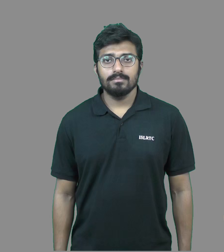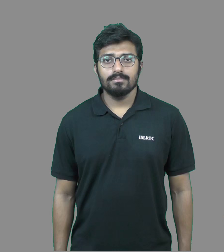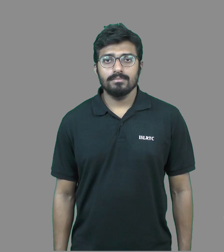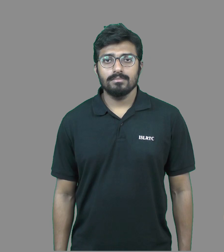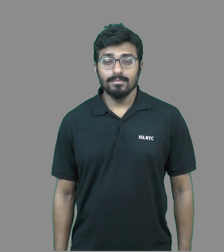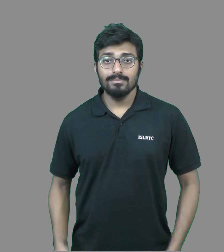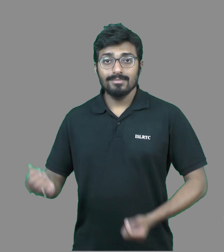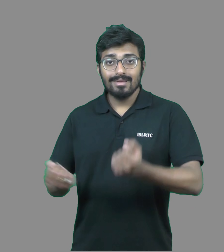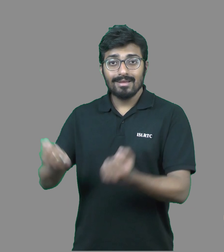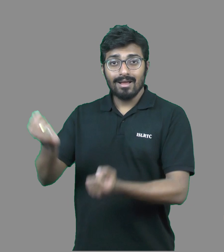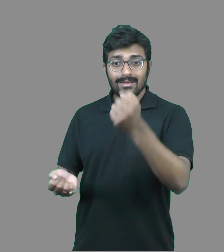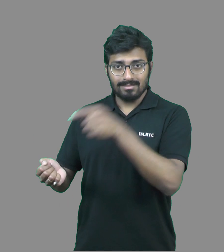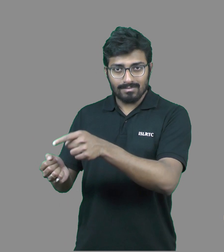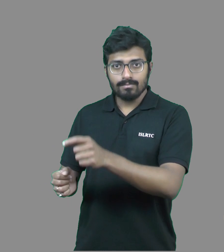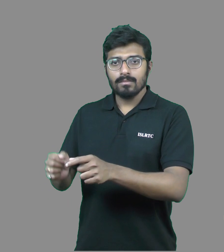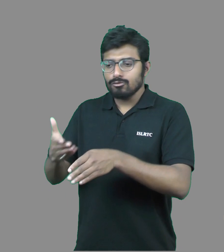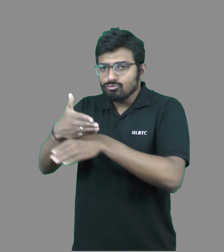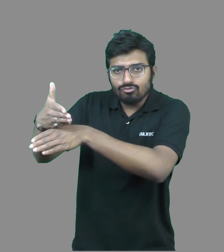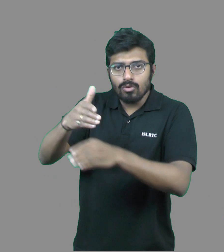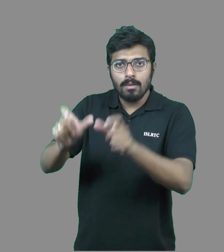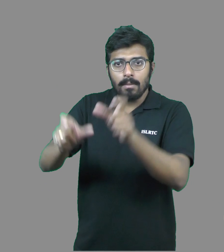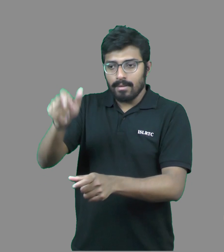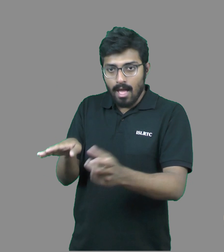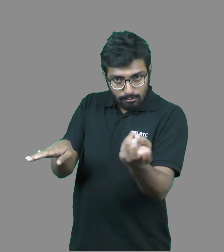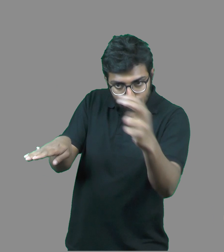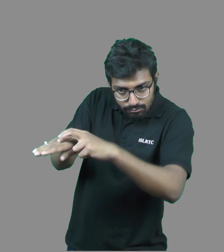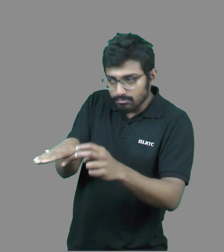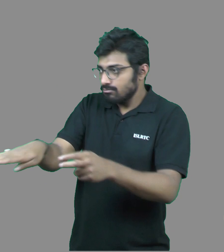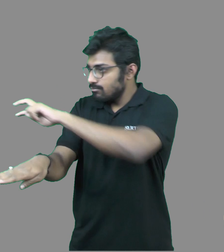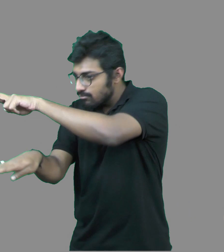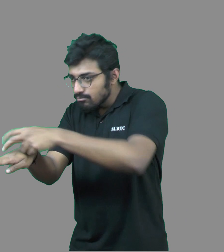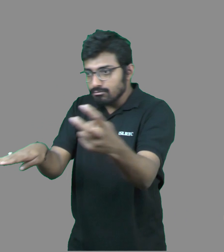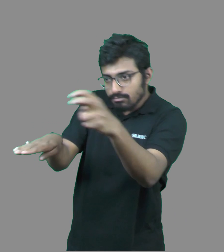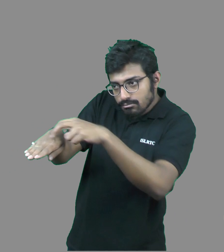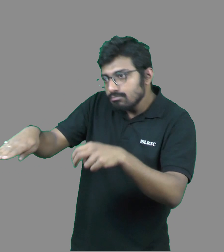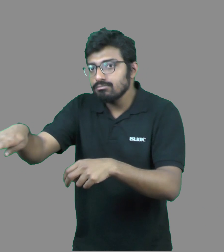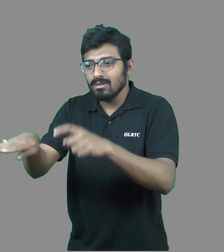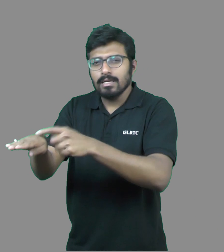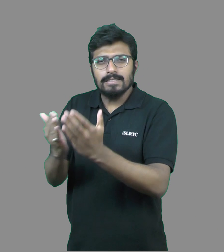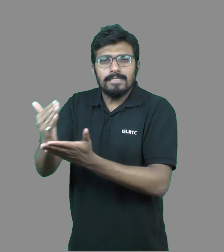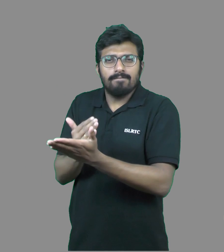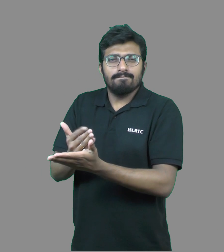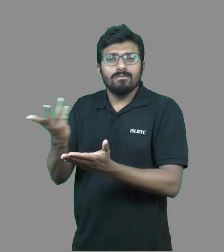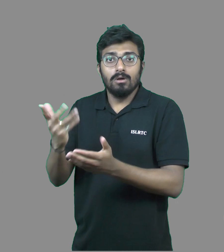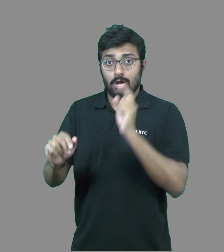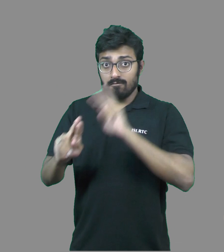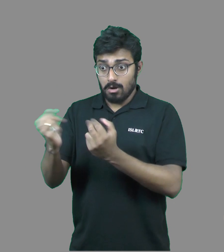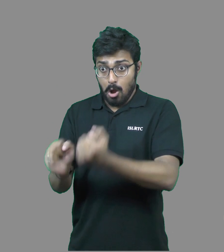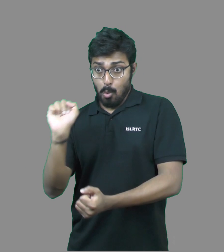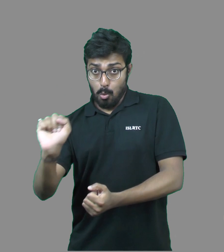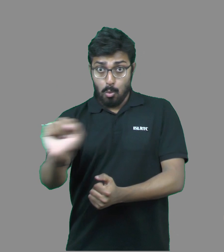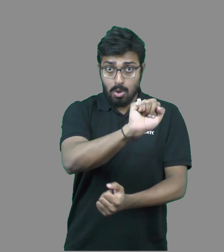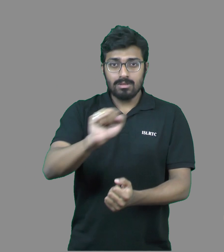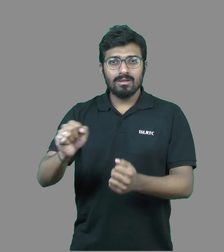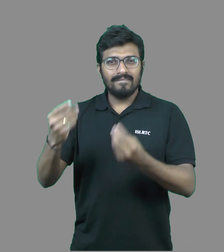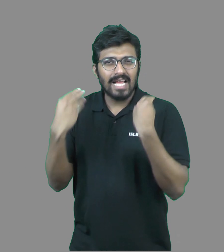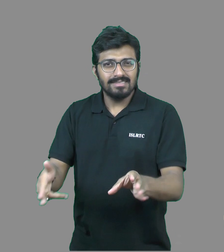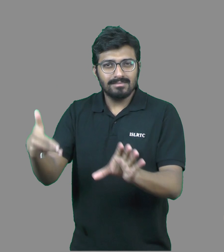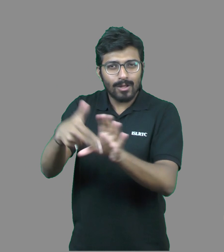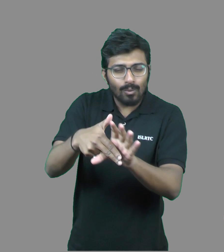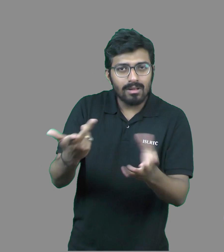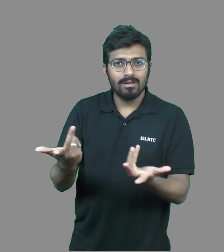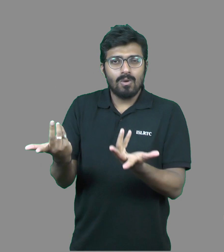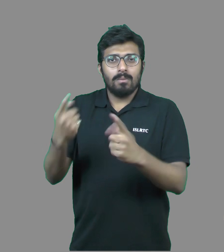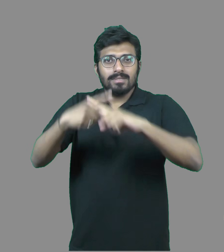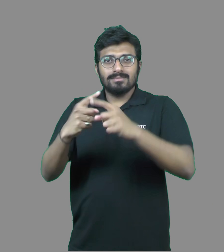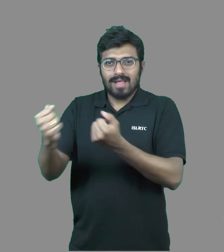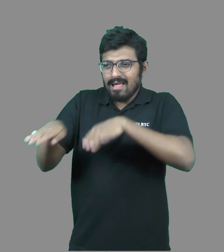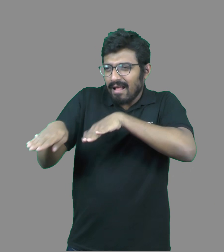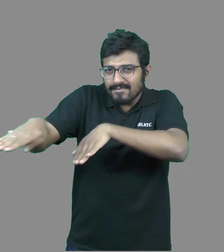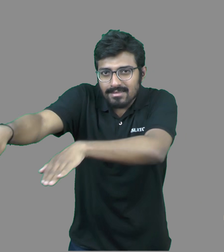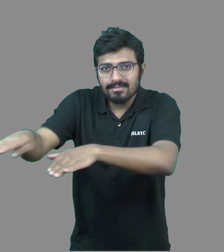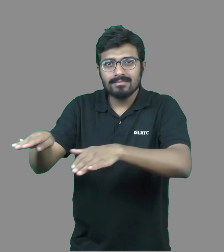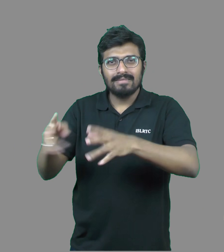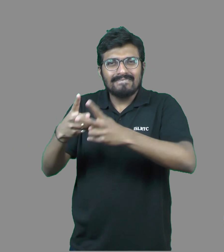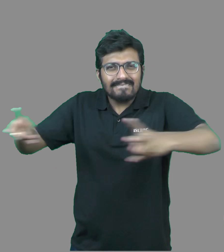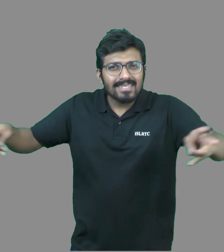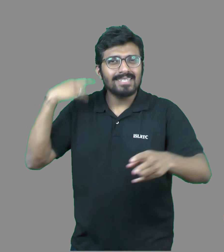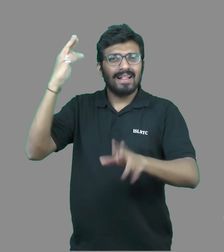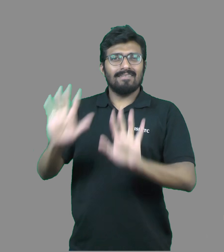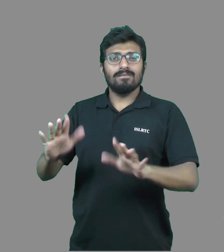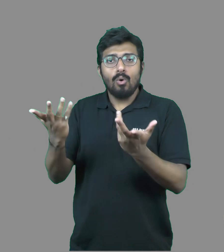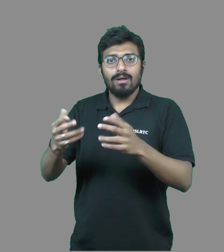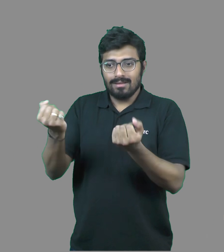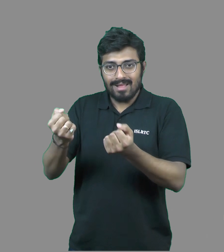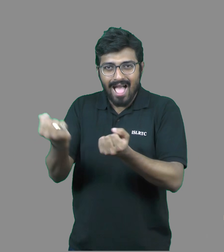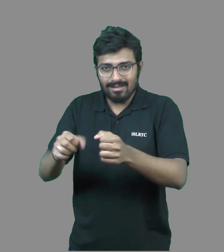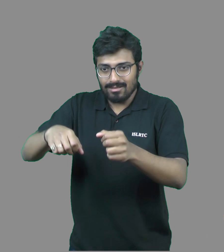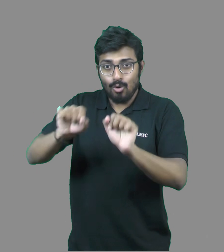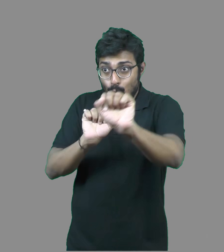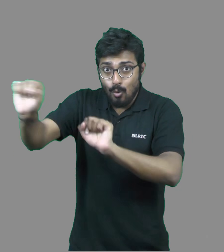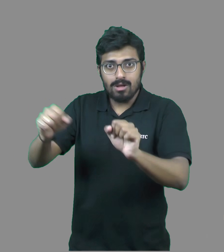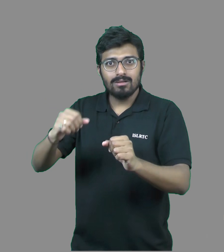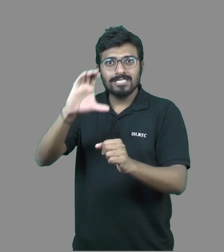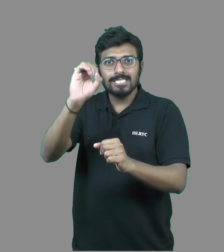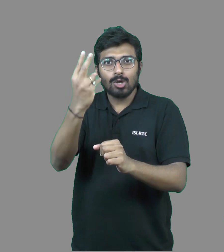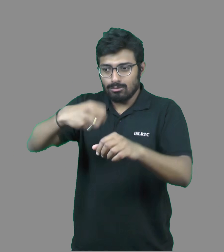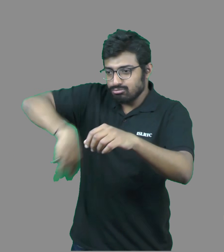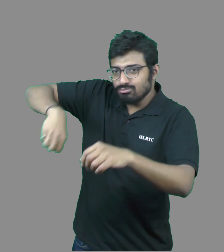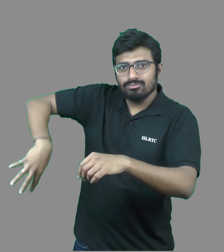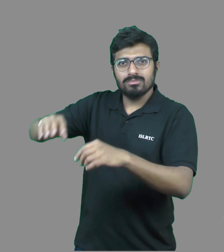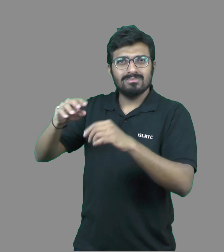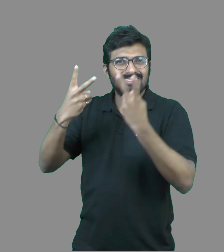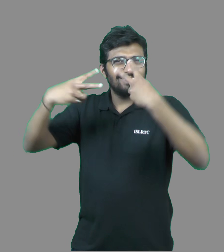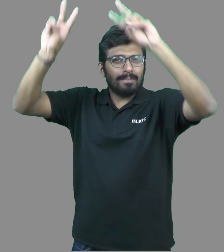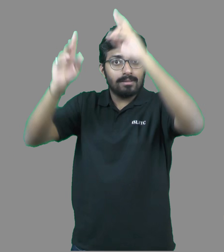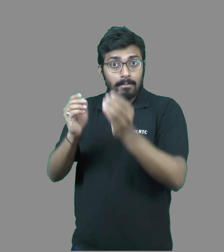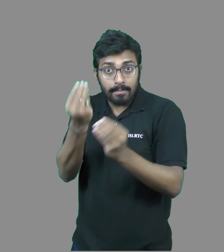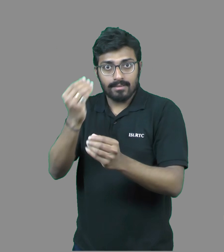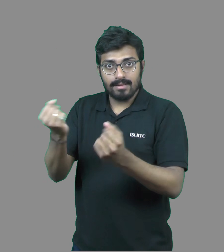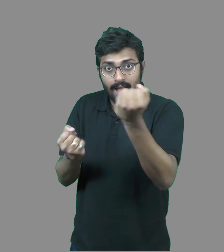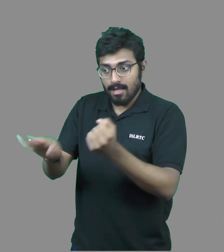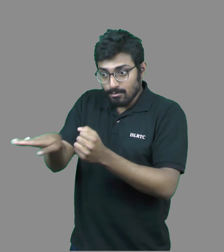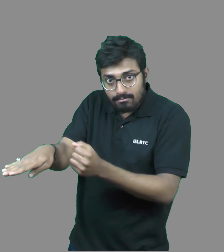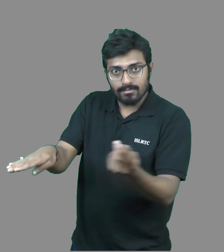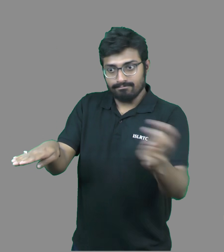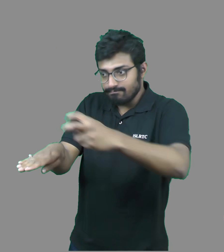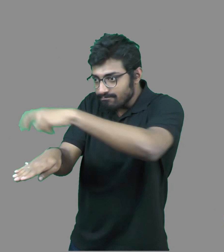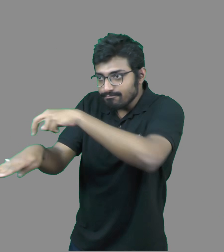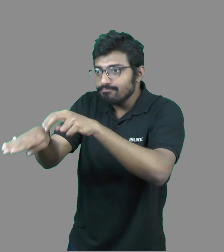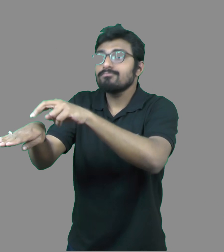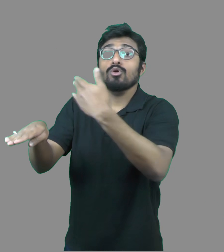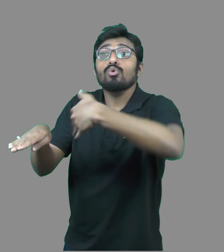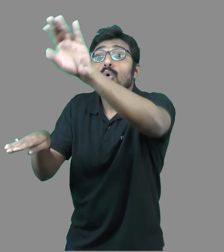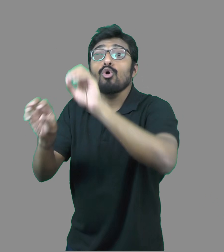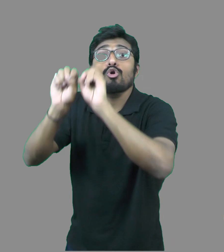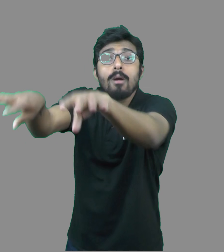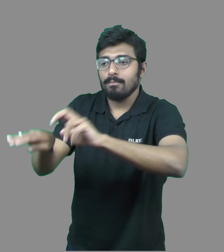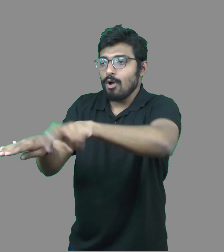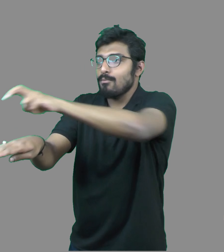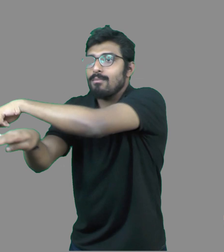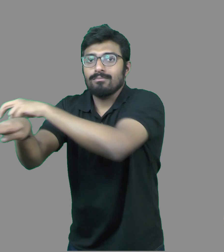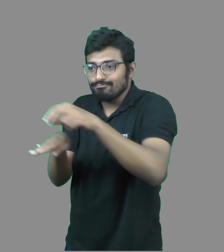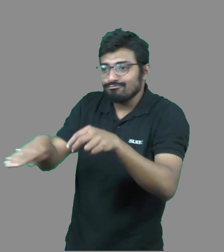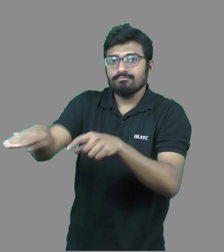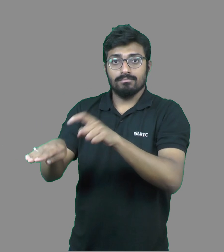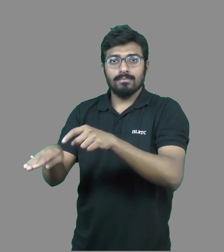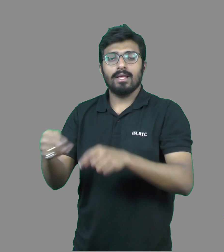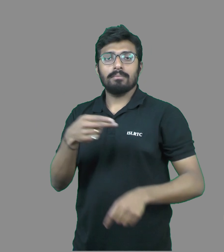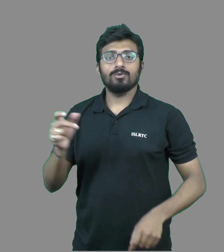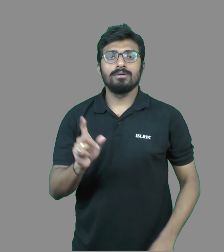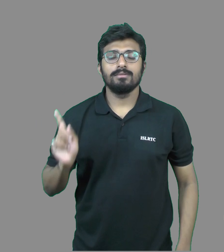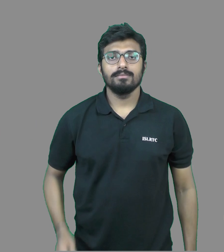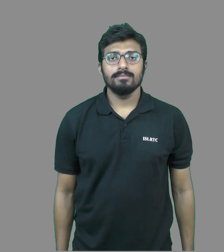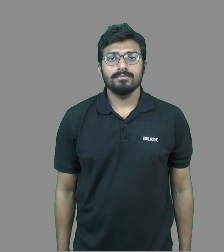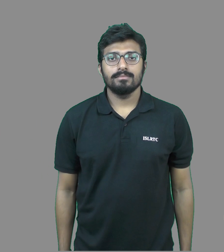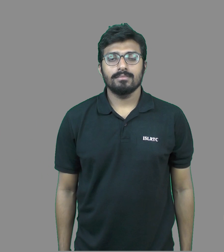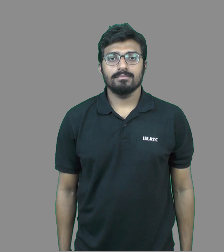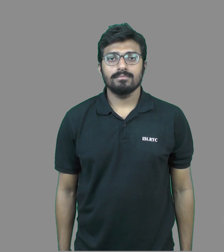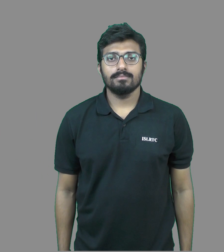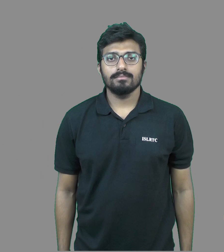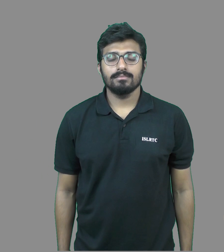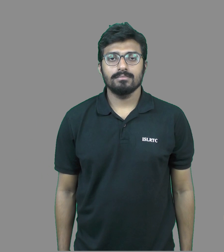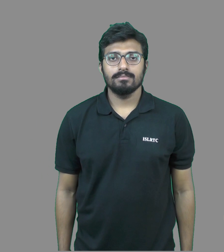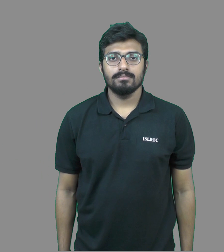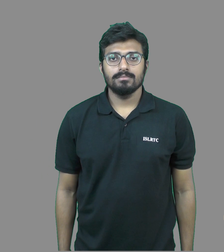Car Pooling